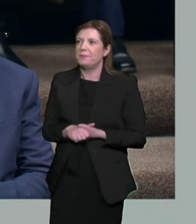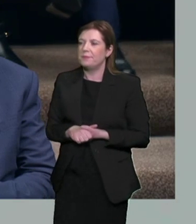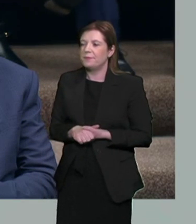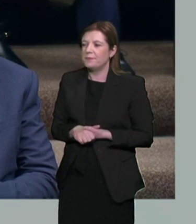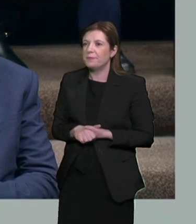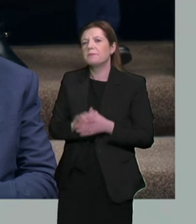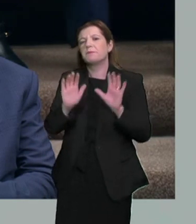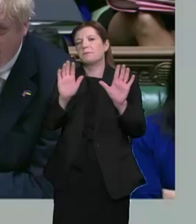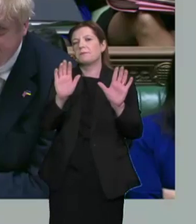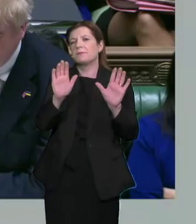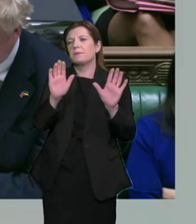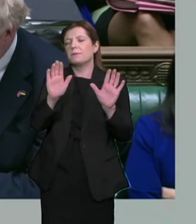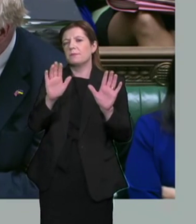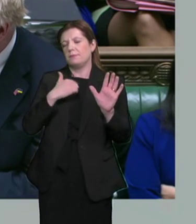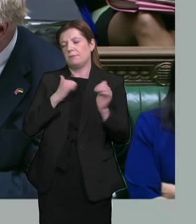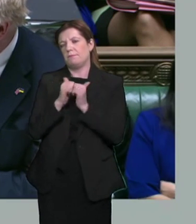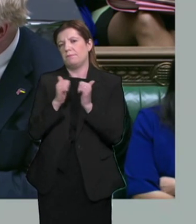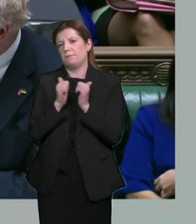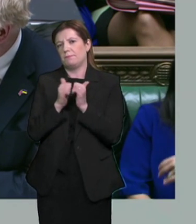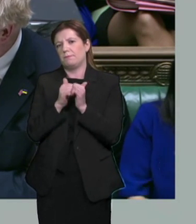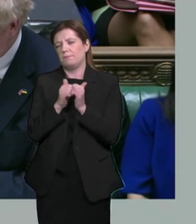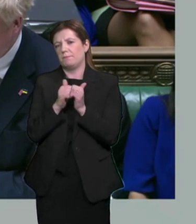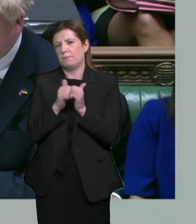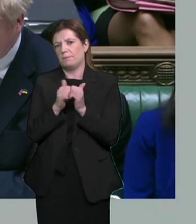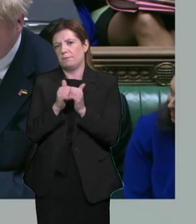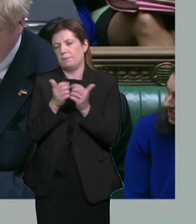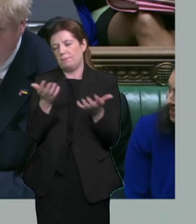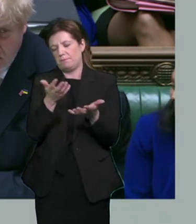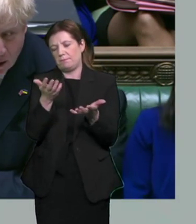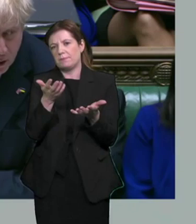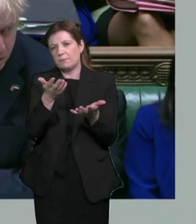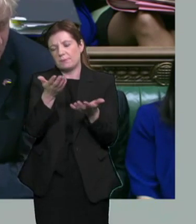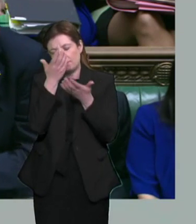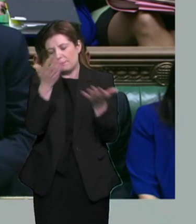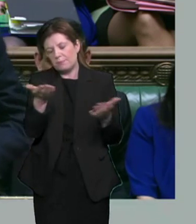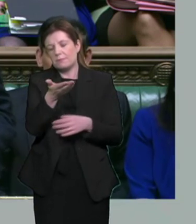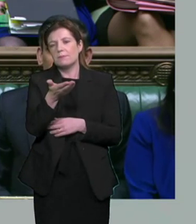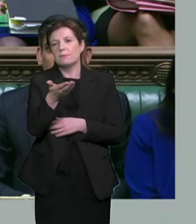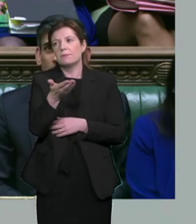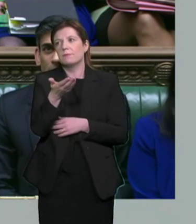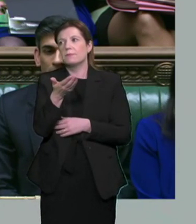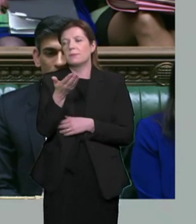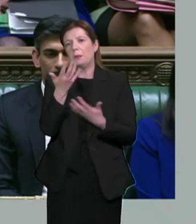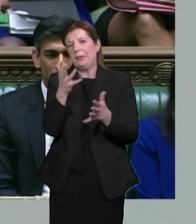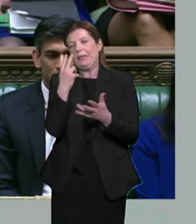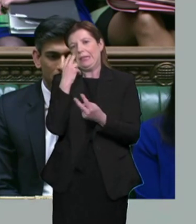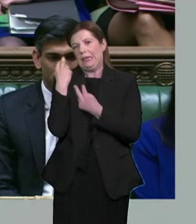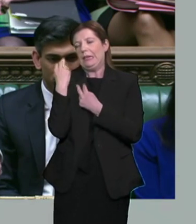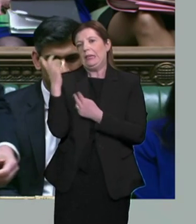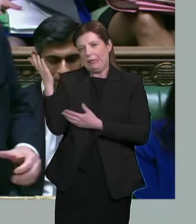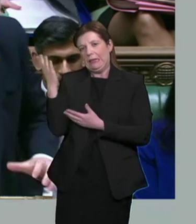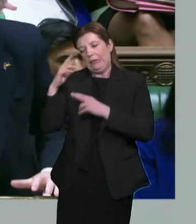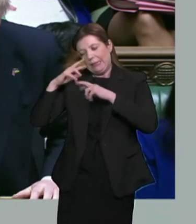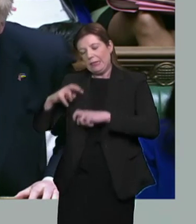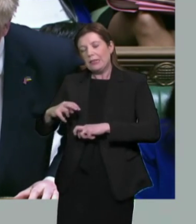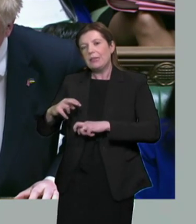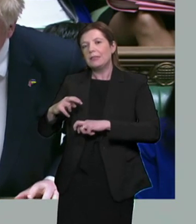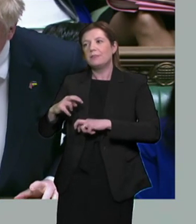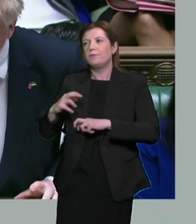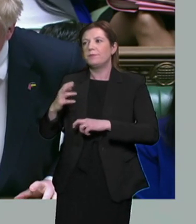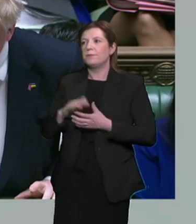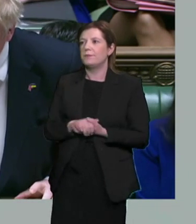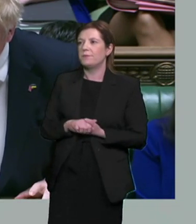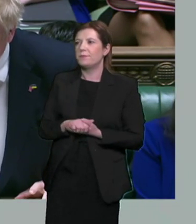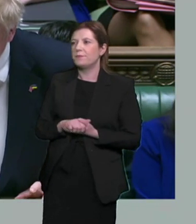What I can say is that I do agree with my honourable Friend the Member for Chatham and Aylesford , who has just conducted a review on the matter, that we should indeed have